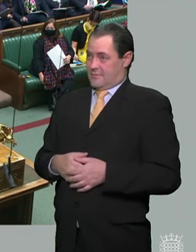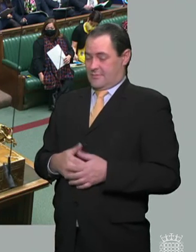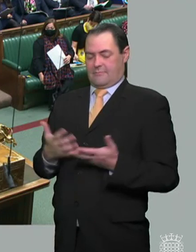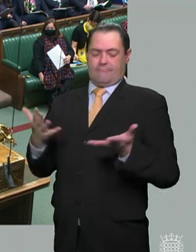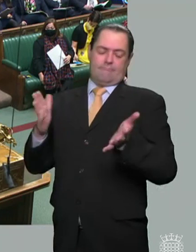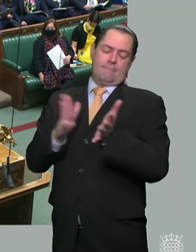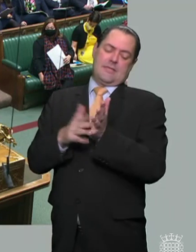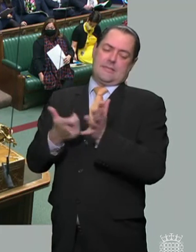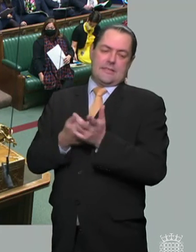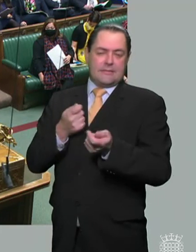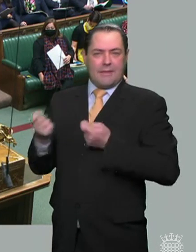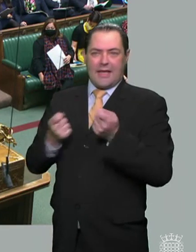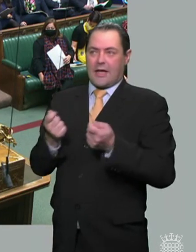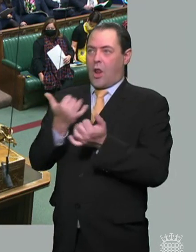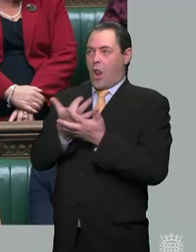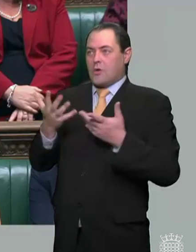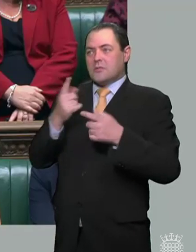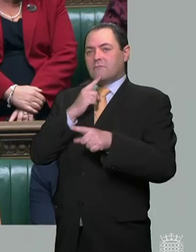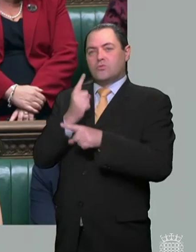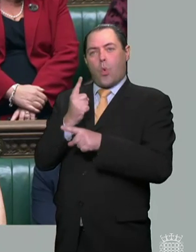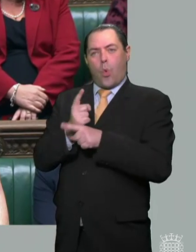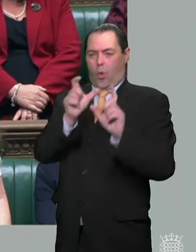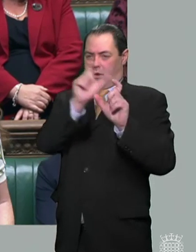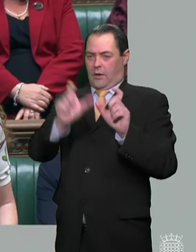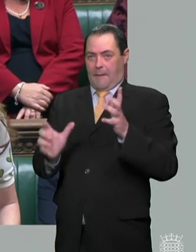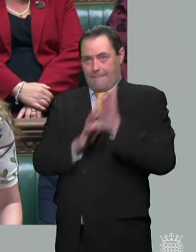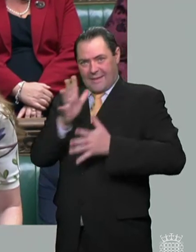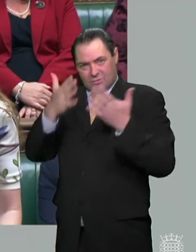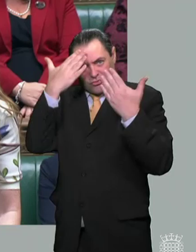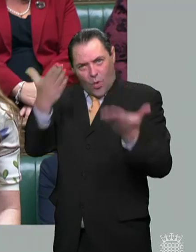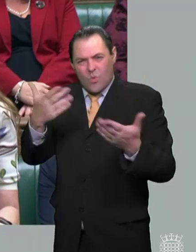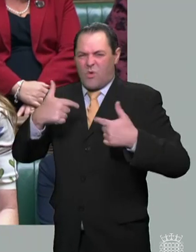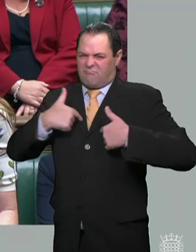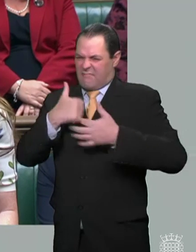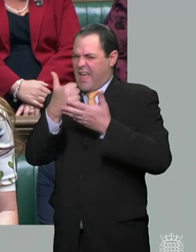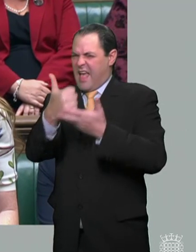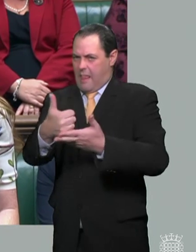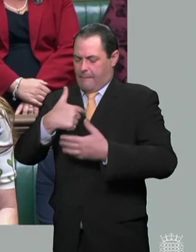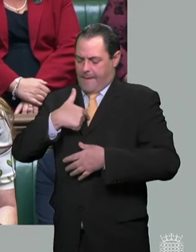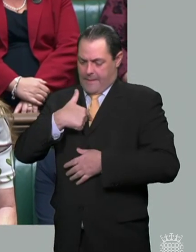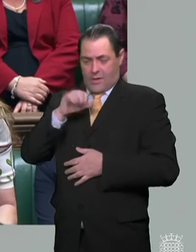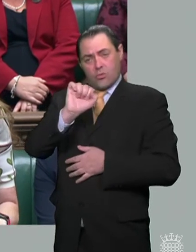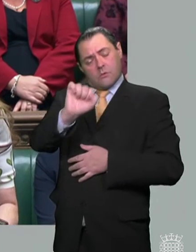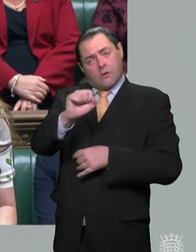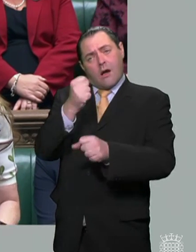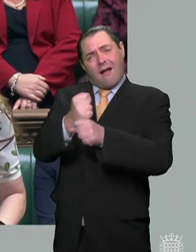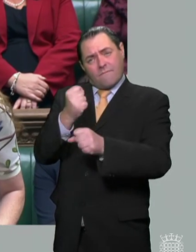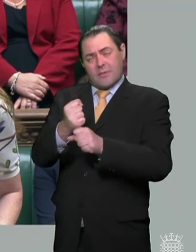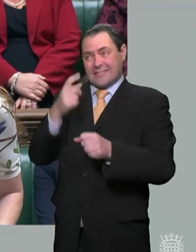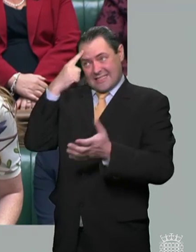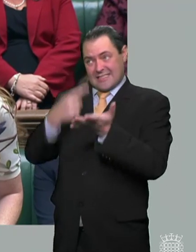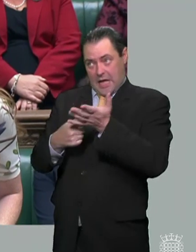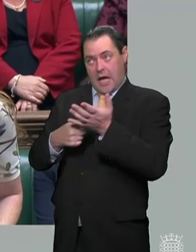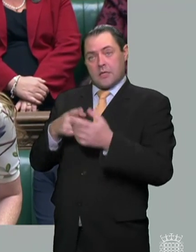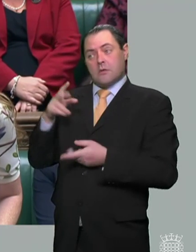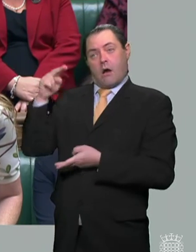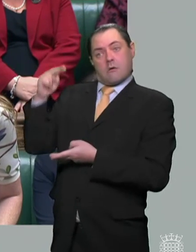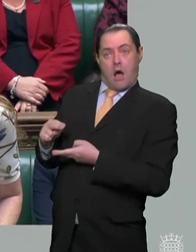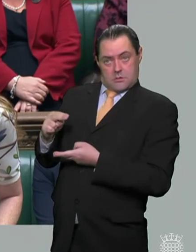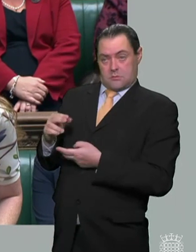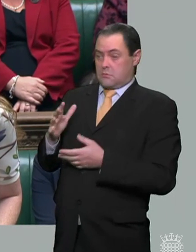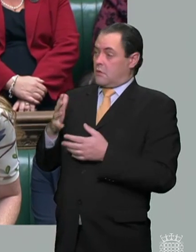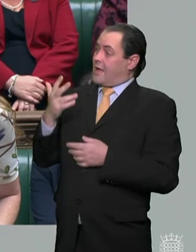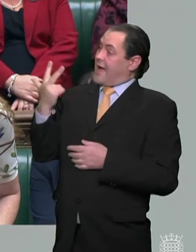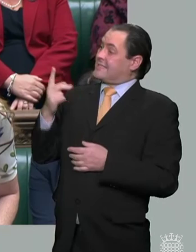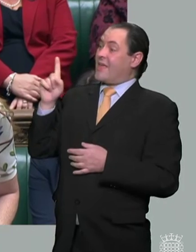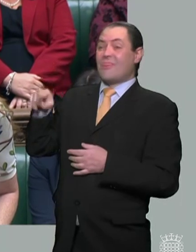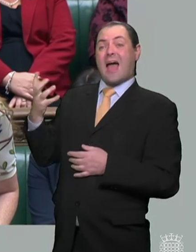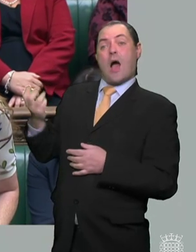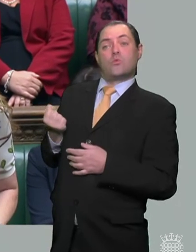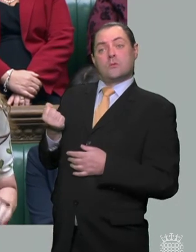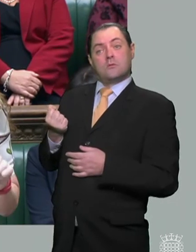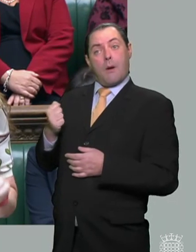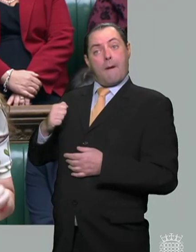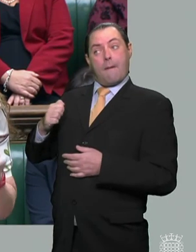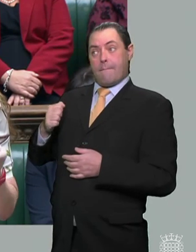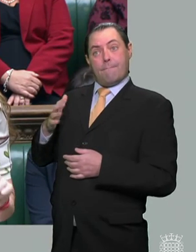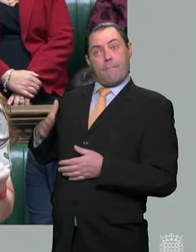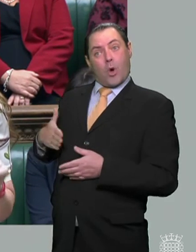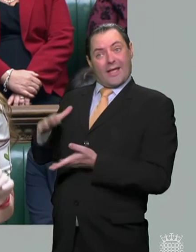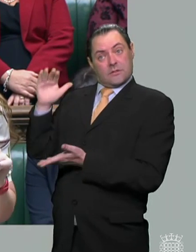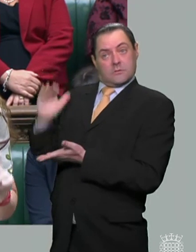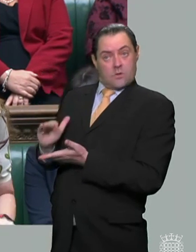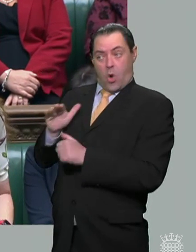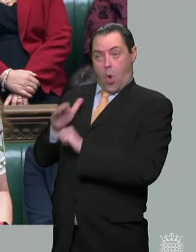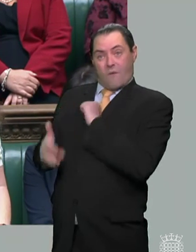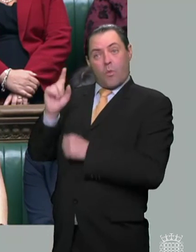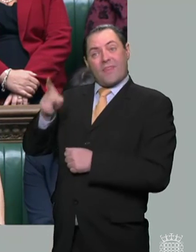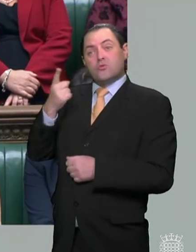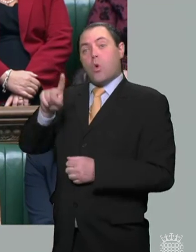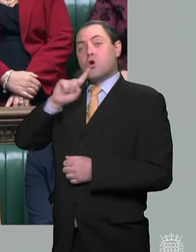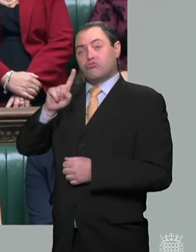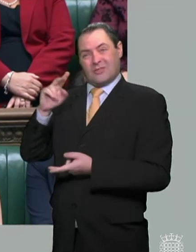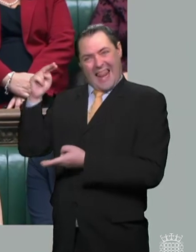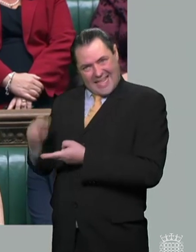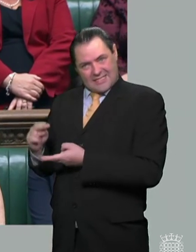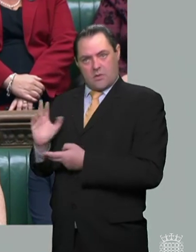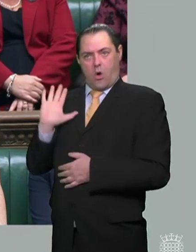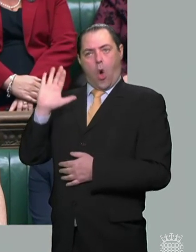The Deputy Prime Minister has lots of words for “I don’t know”, so let me help him: his Government chose to cut the income of a worker on £18,000 a year by more than £1,100.